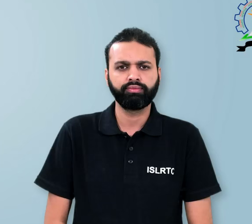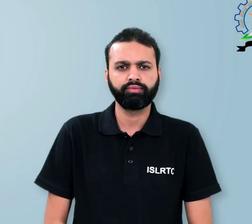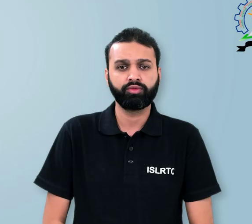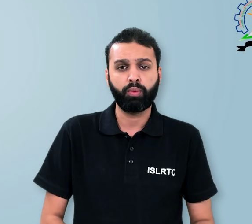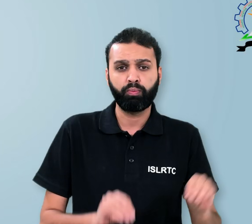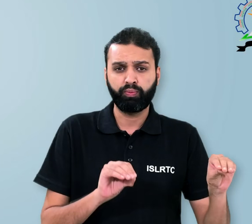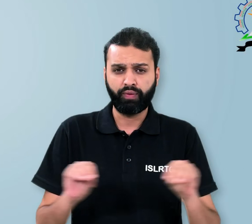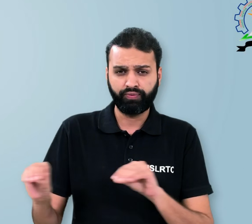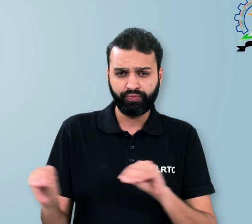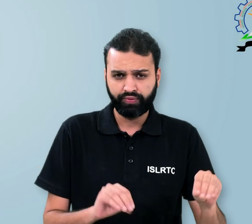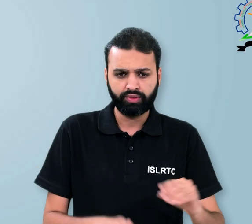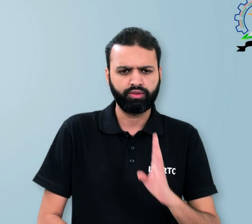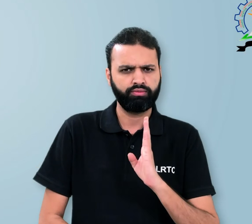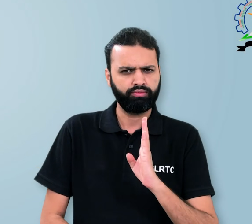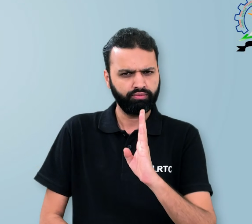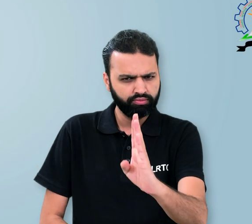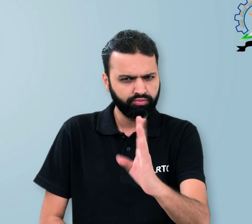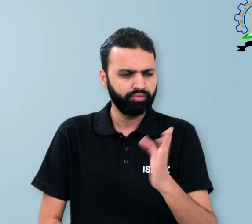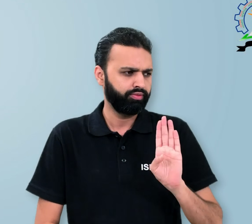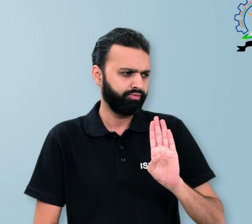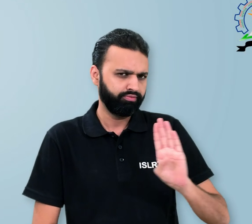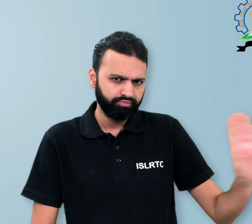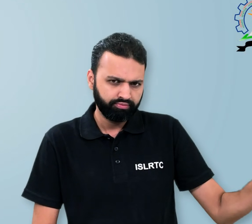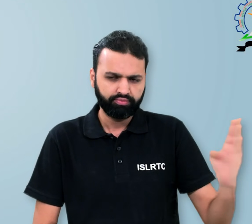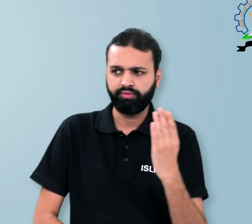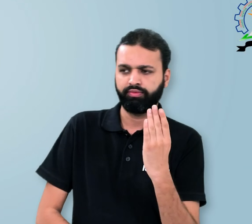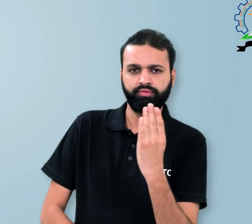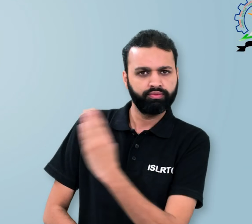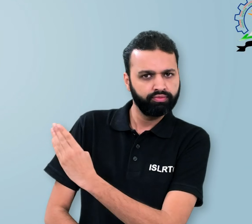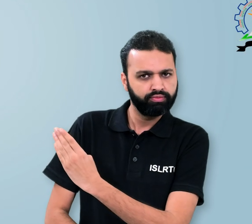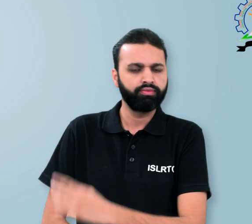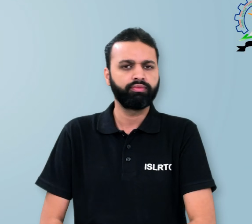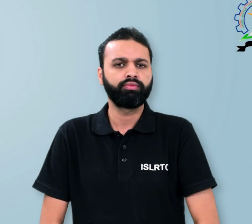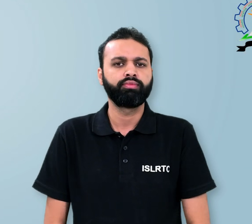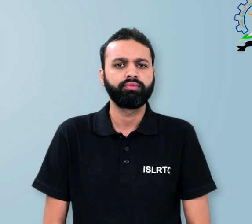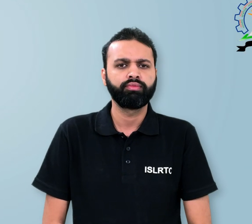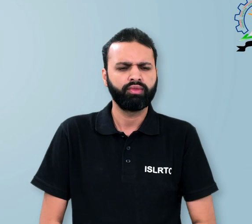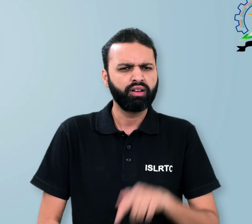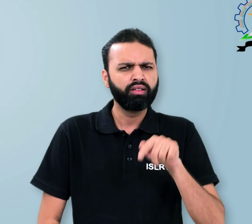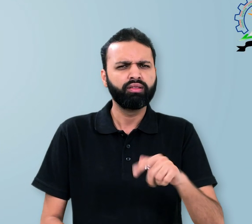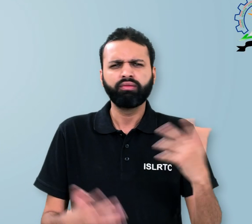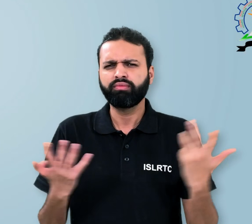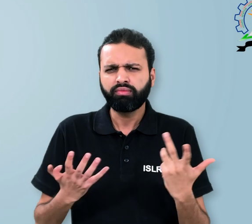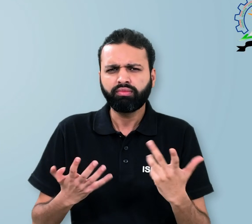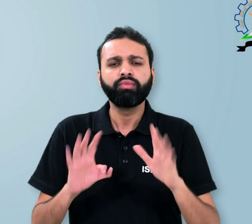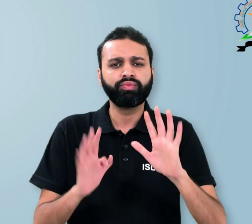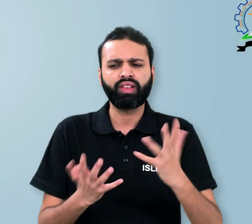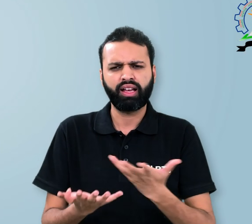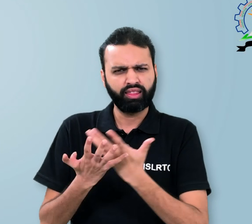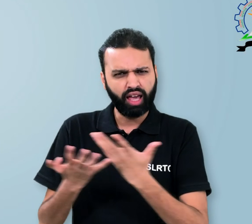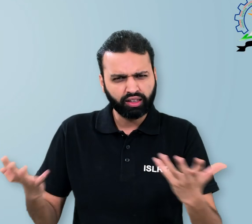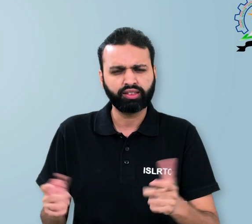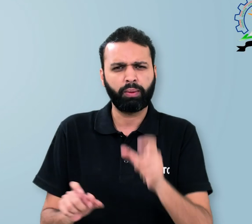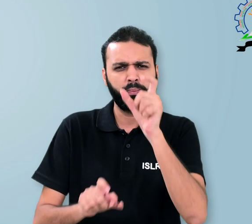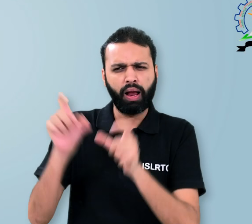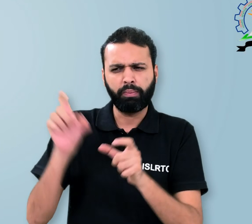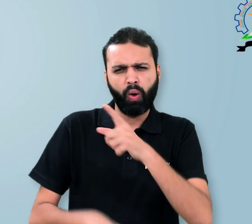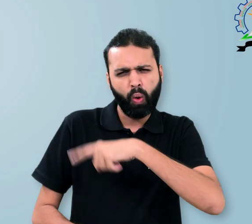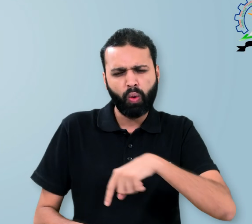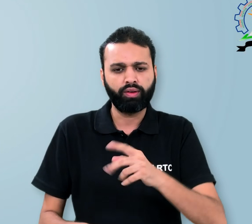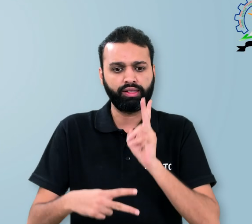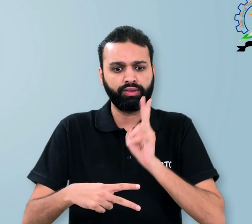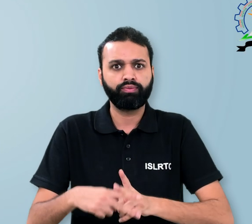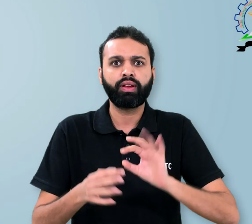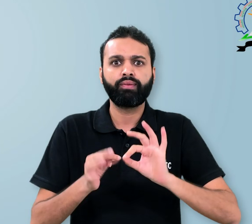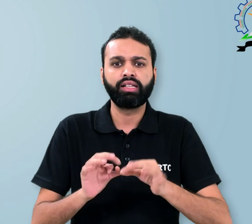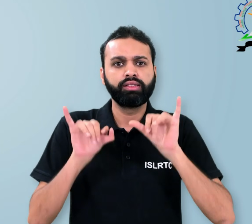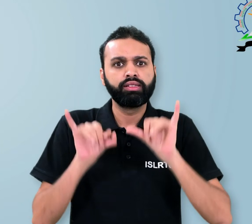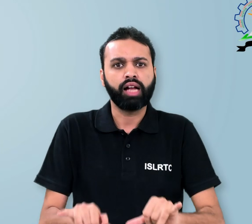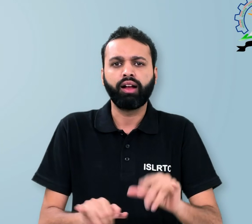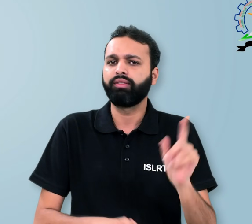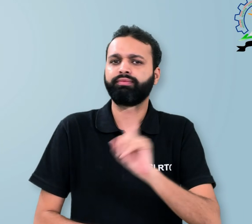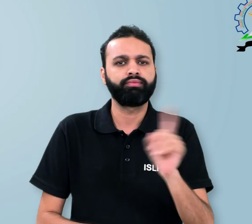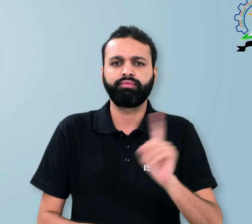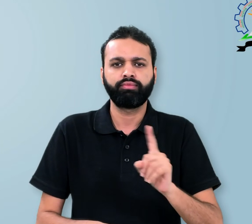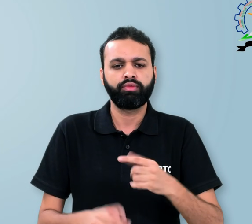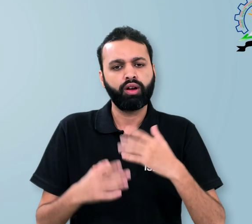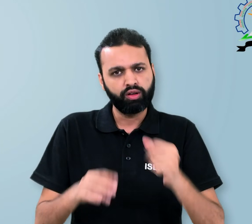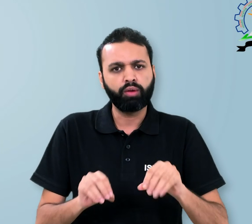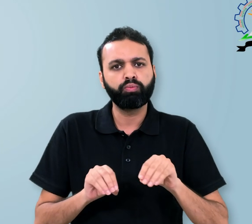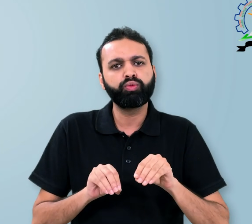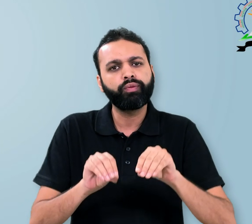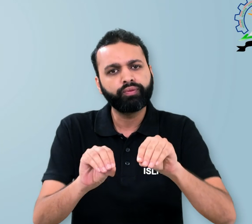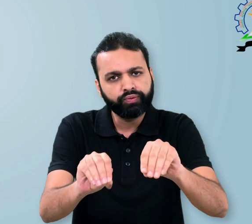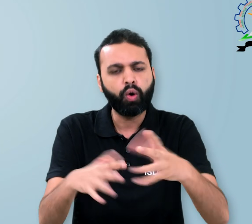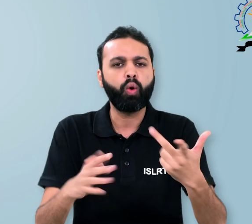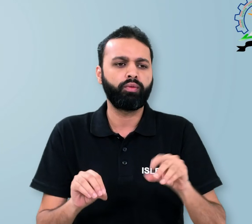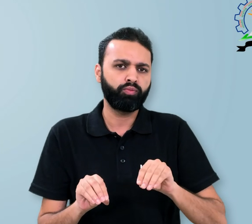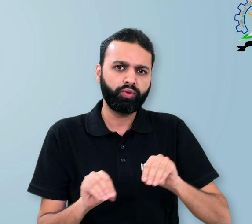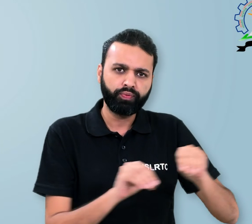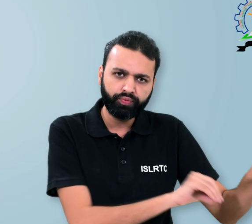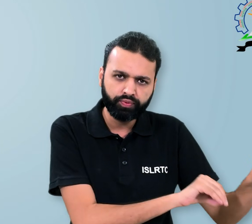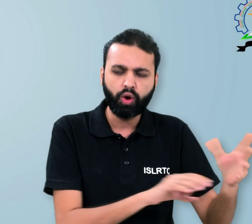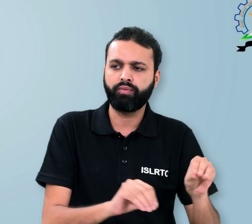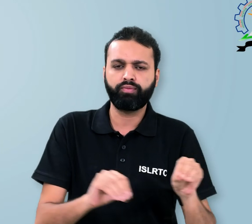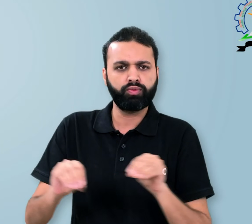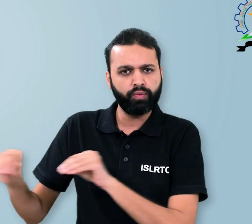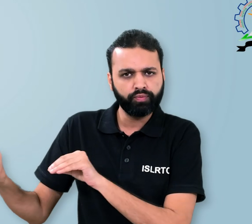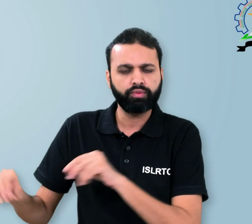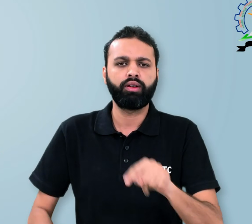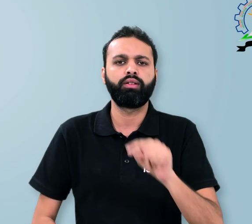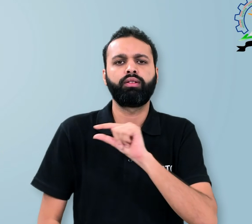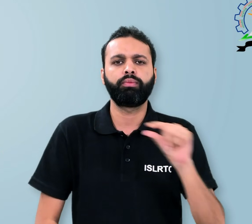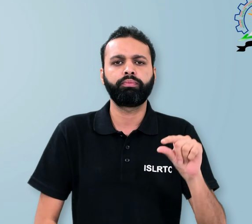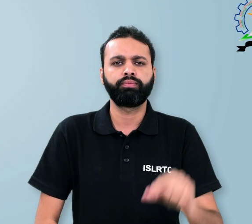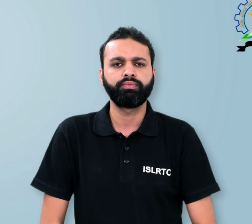Rectilinear Motion When the objects change their position with time along a straight line, this type of motion is called rectilinear motion.